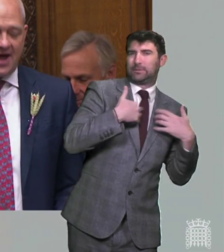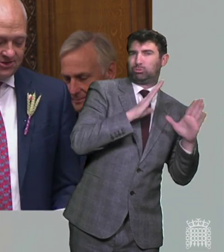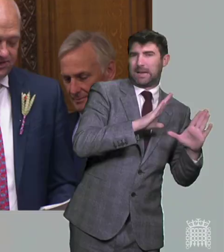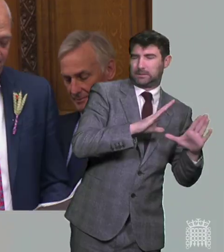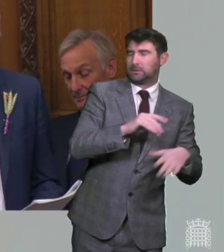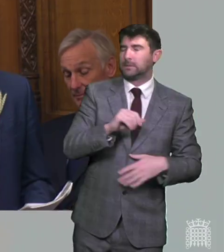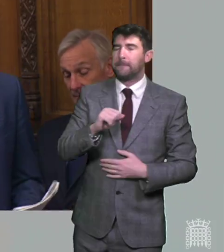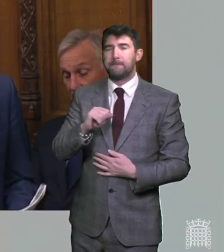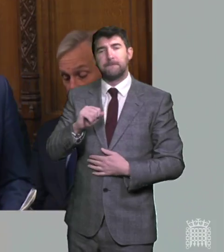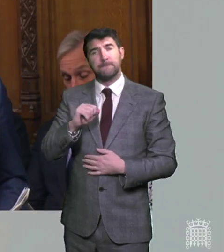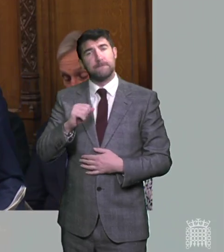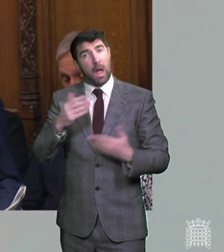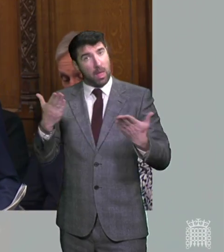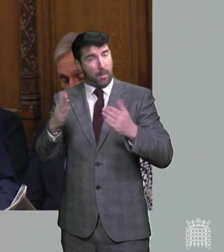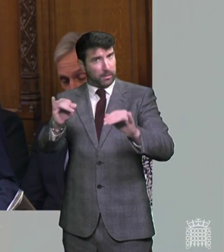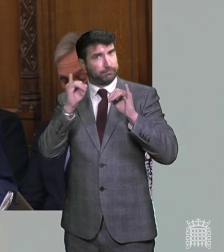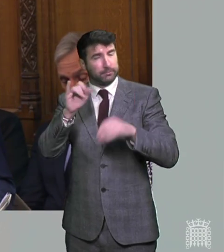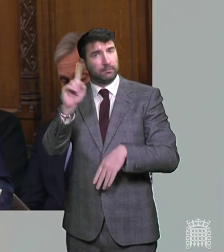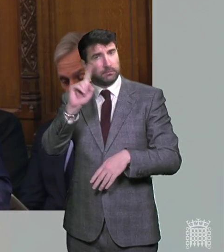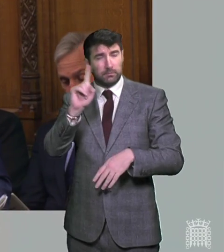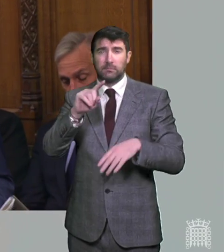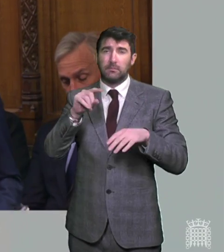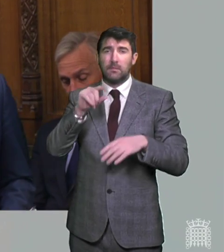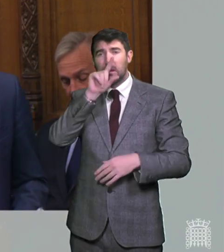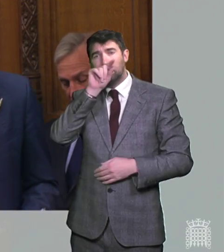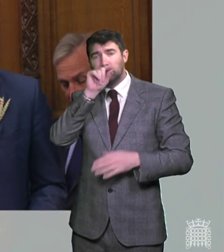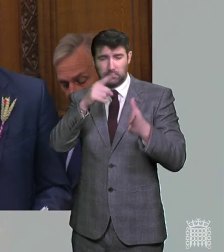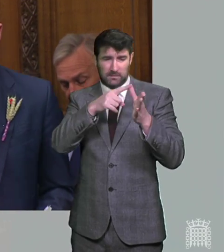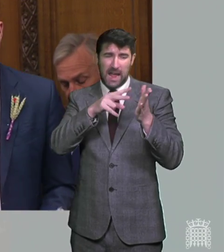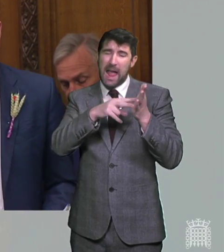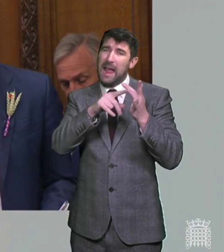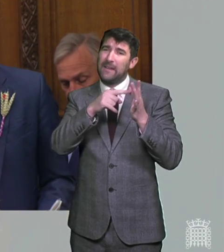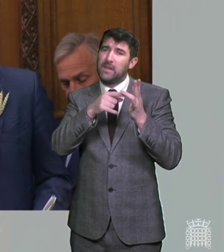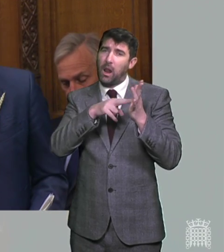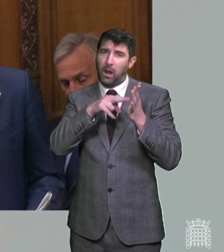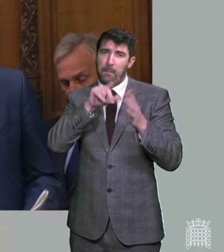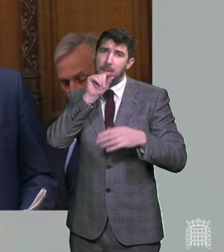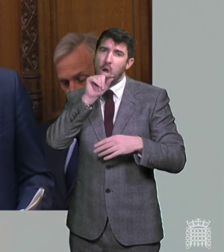Hundreds of thousands of birds are being destroyed to stem the spread of this terrible disease.